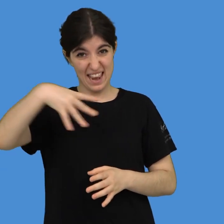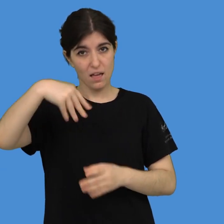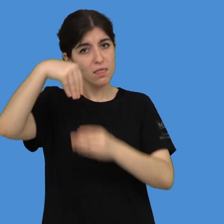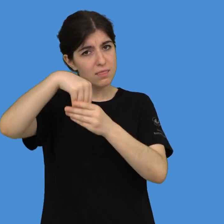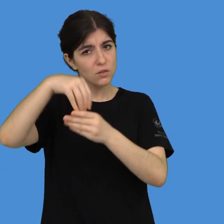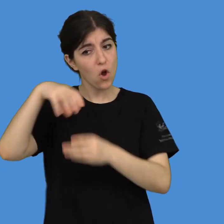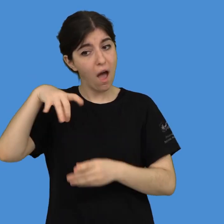dentro